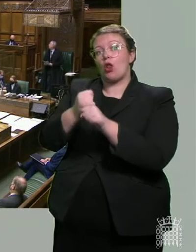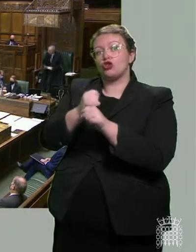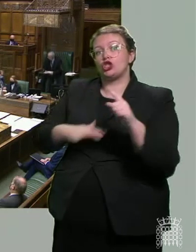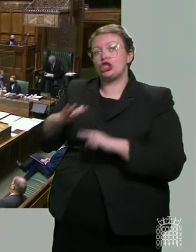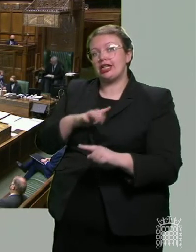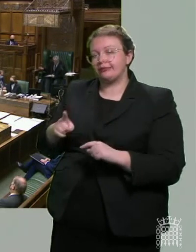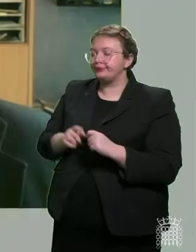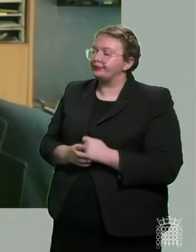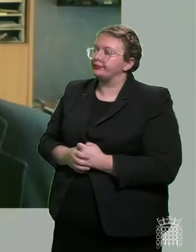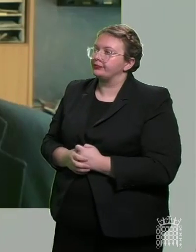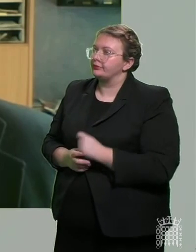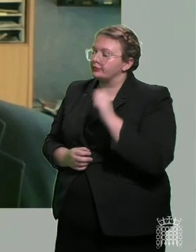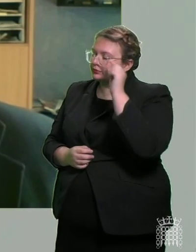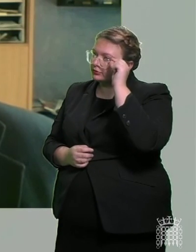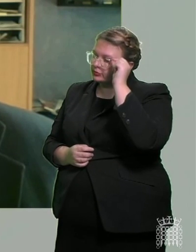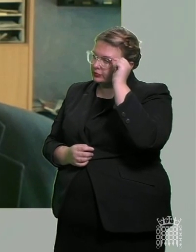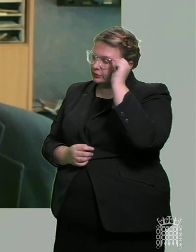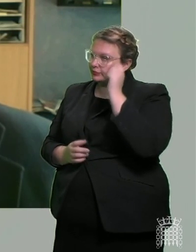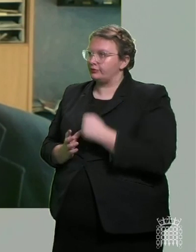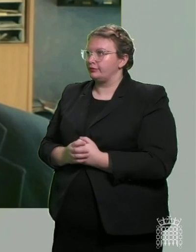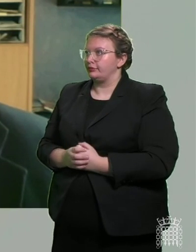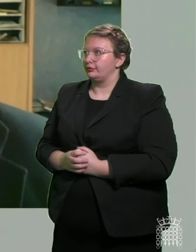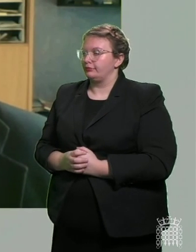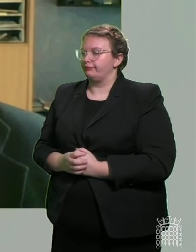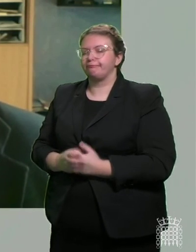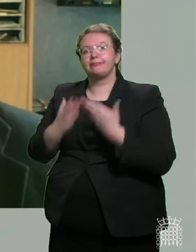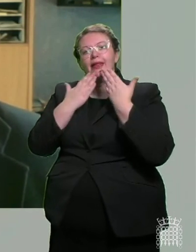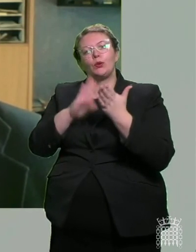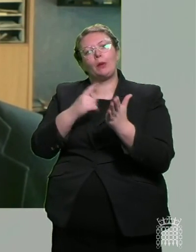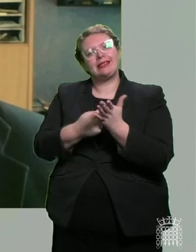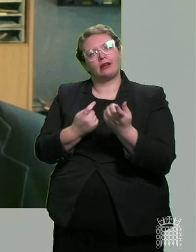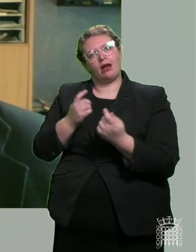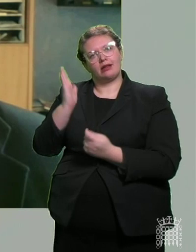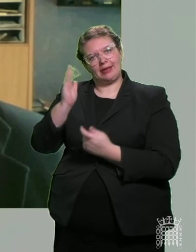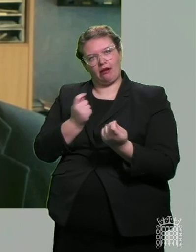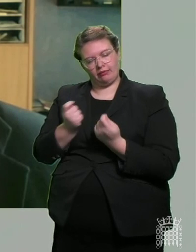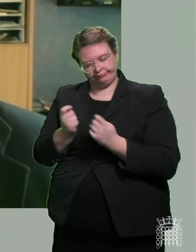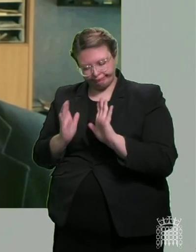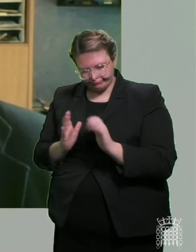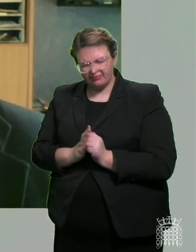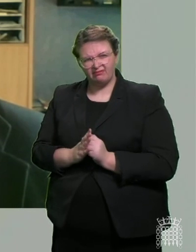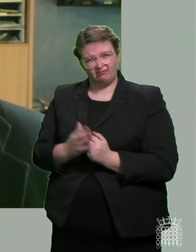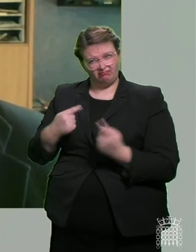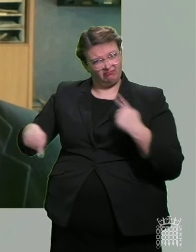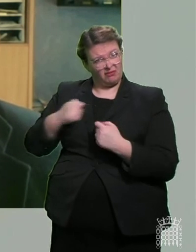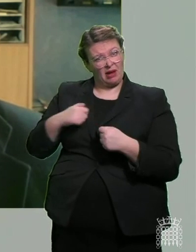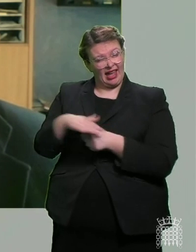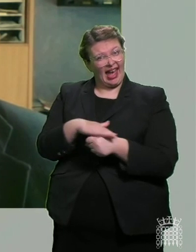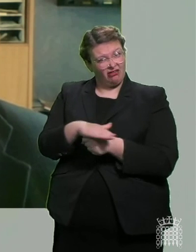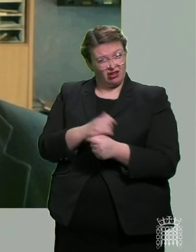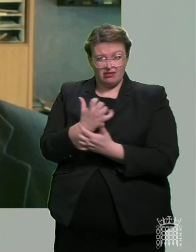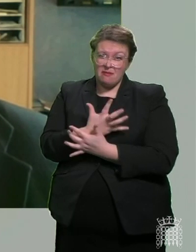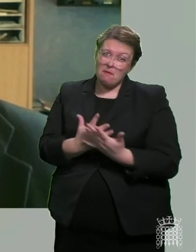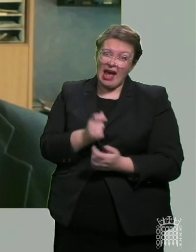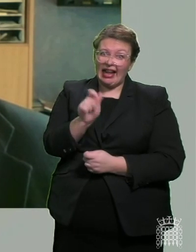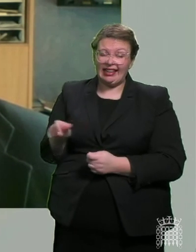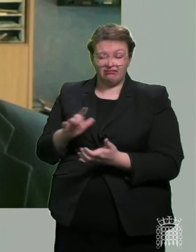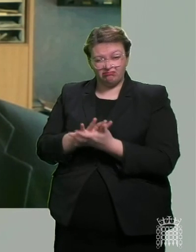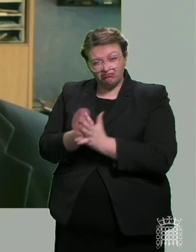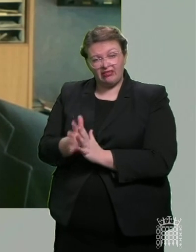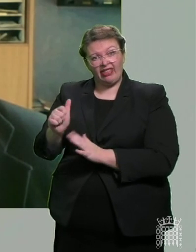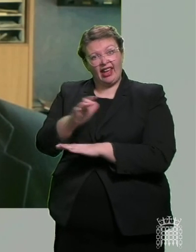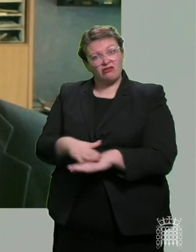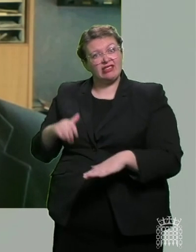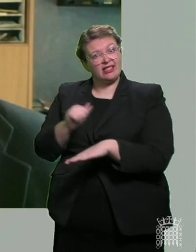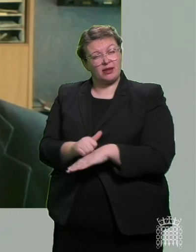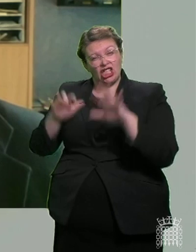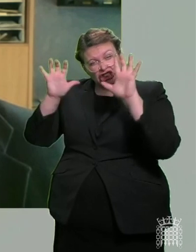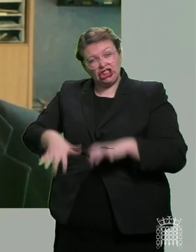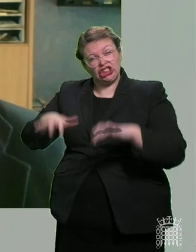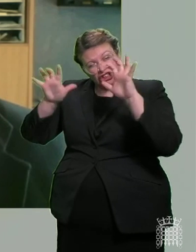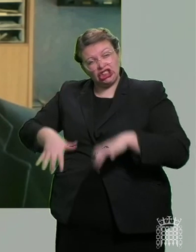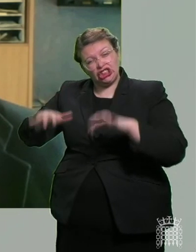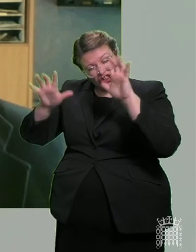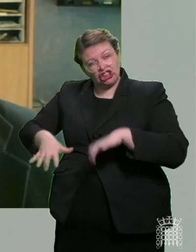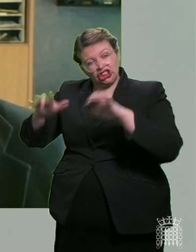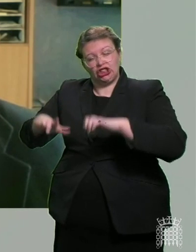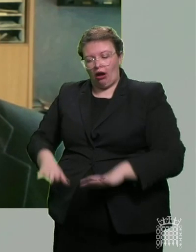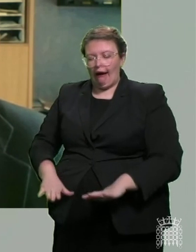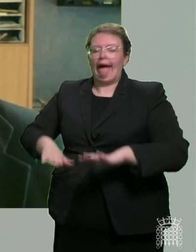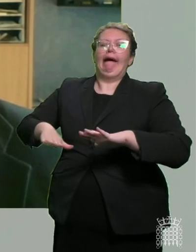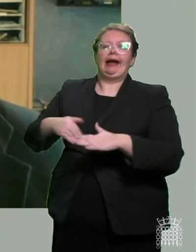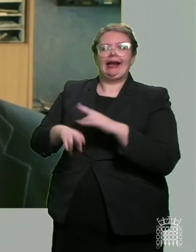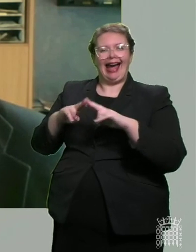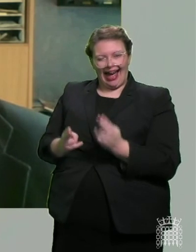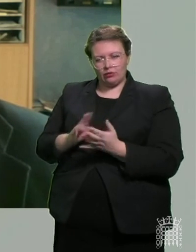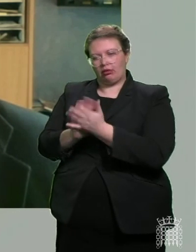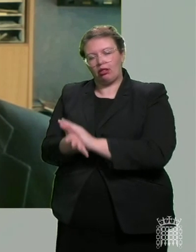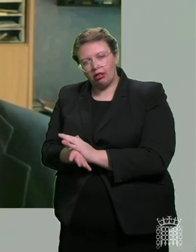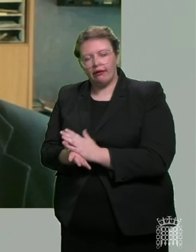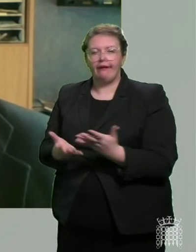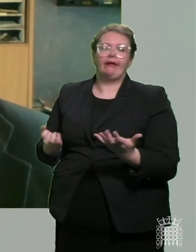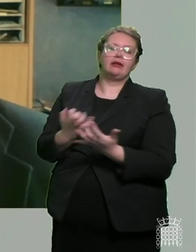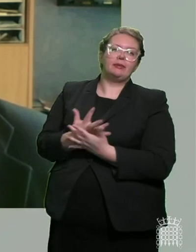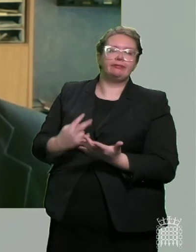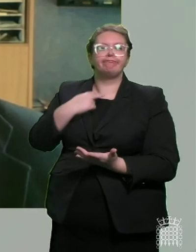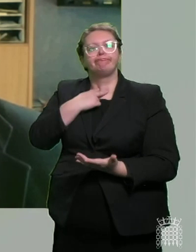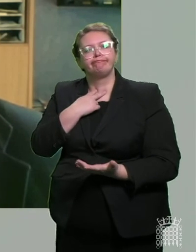Some of my constituents had their Christmases ruined because the heavy rainfall and local inappropriate development caused foul water to enter their homes, causing them great difficulties.